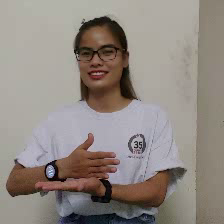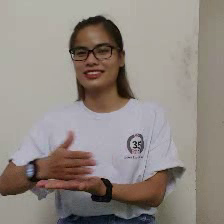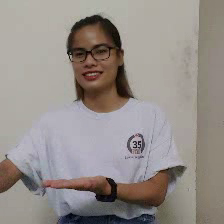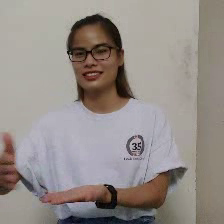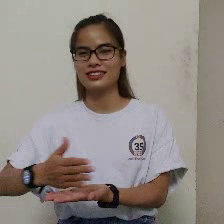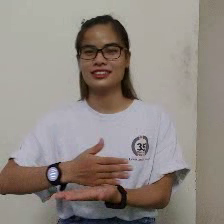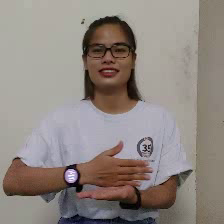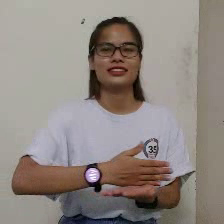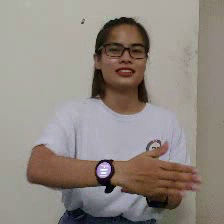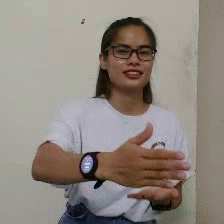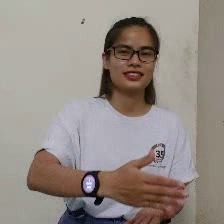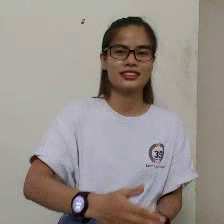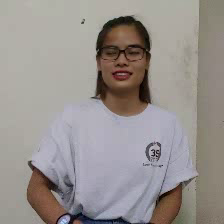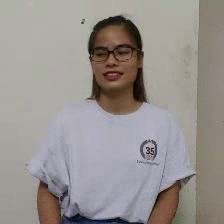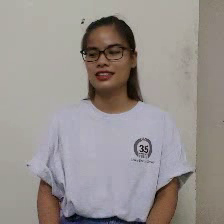San sẻ